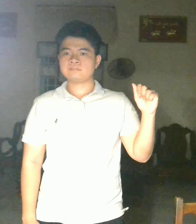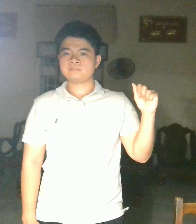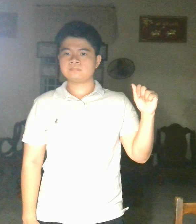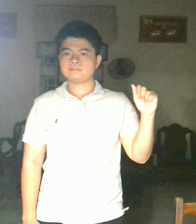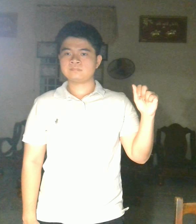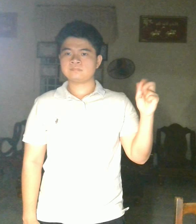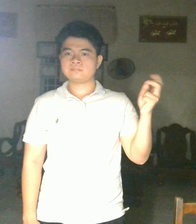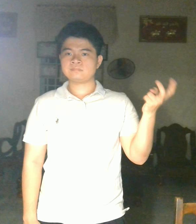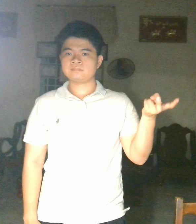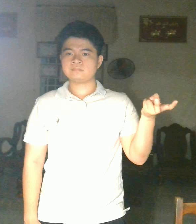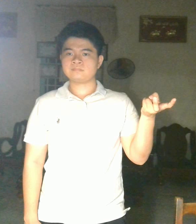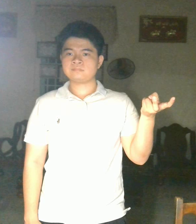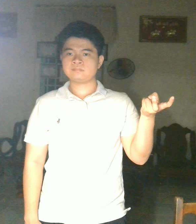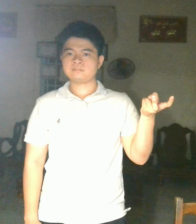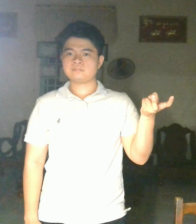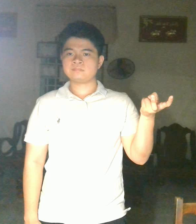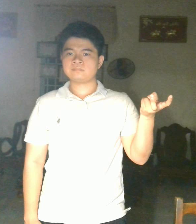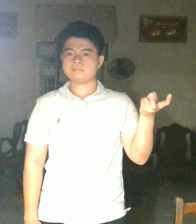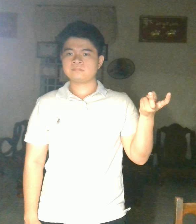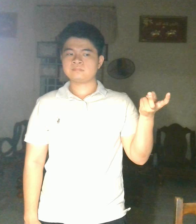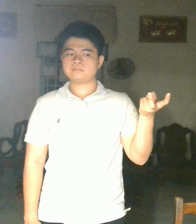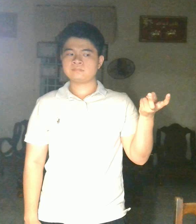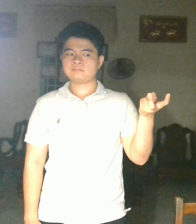ă